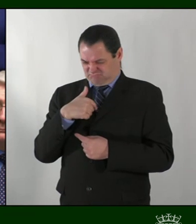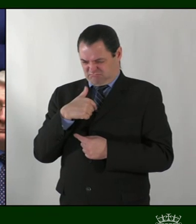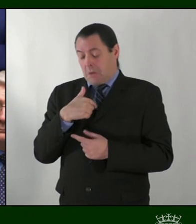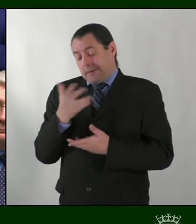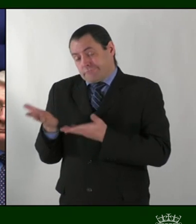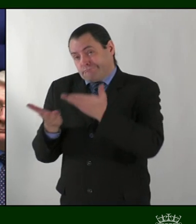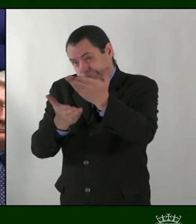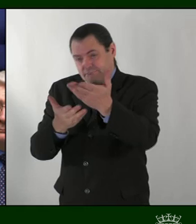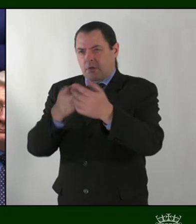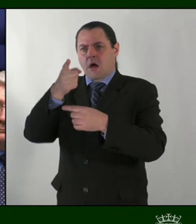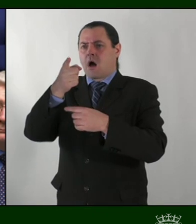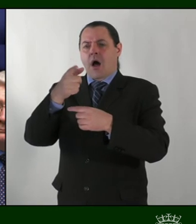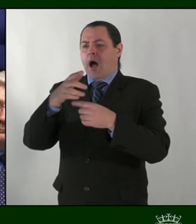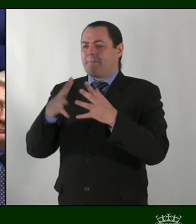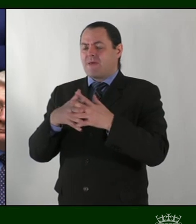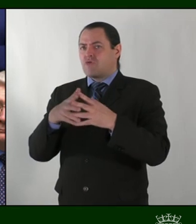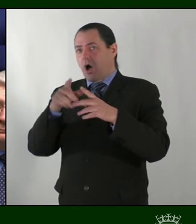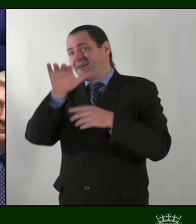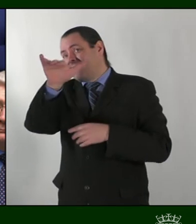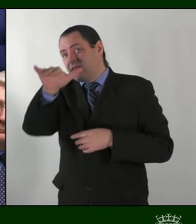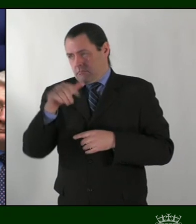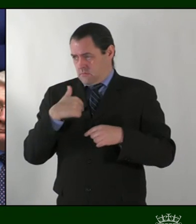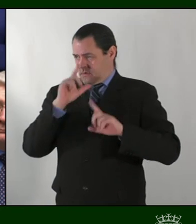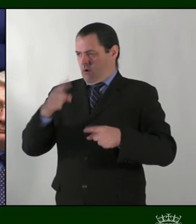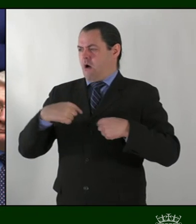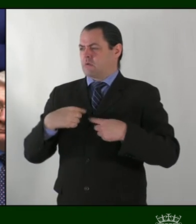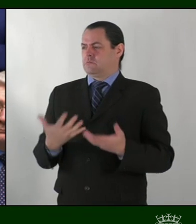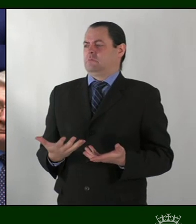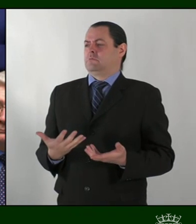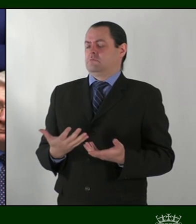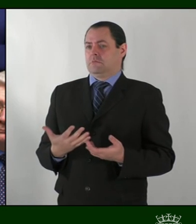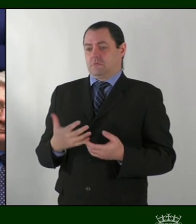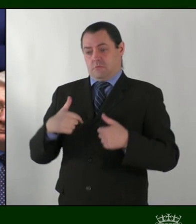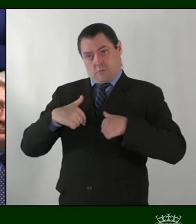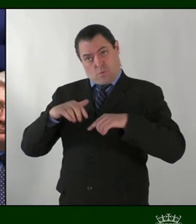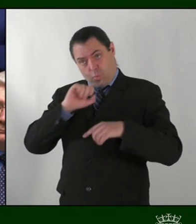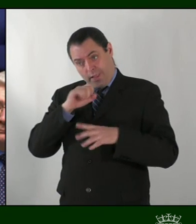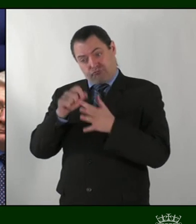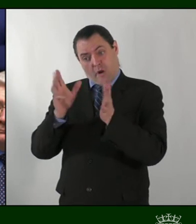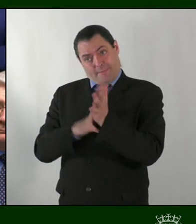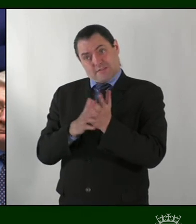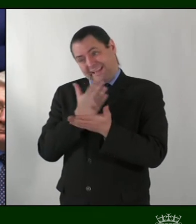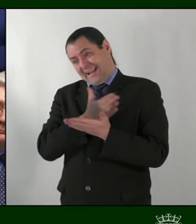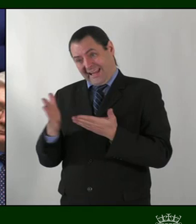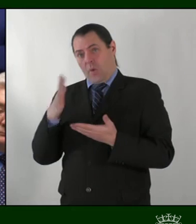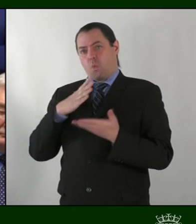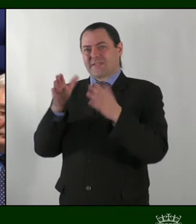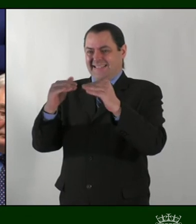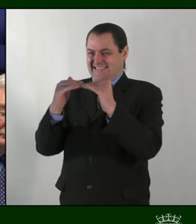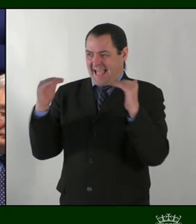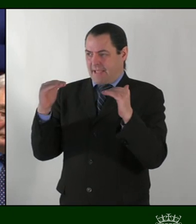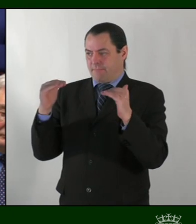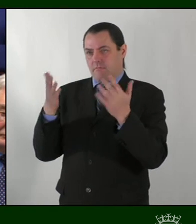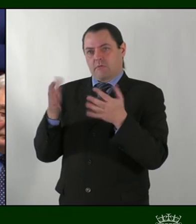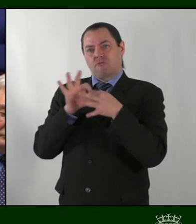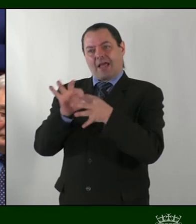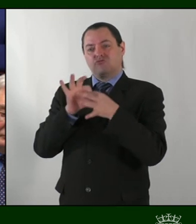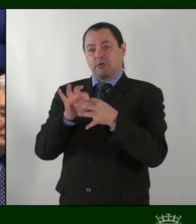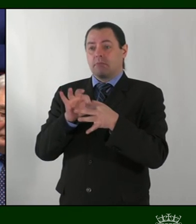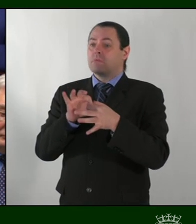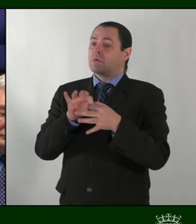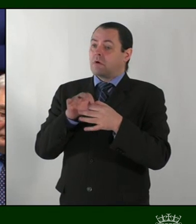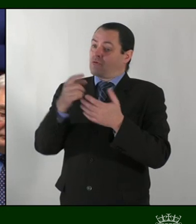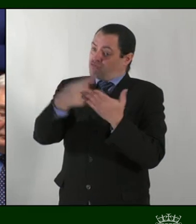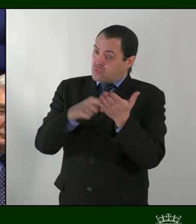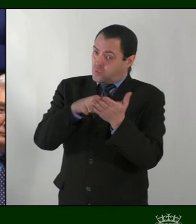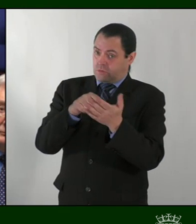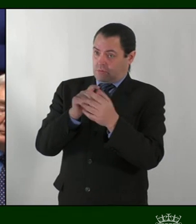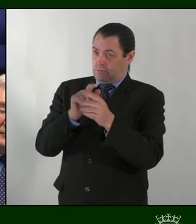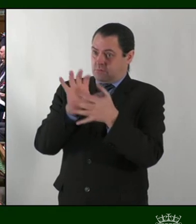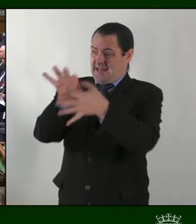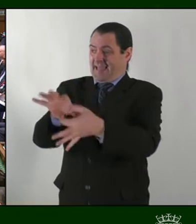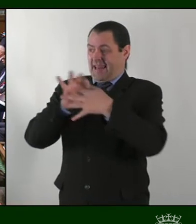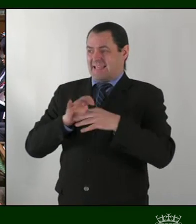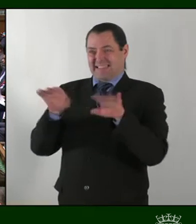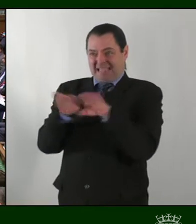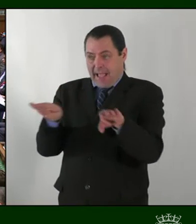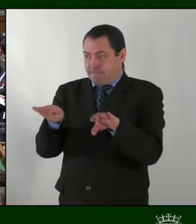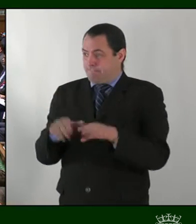While the US continues to deny justice to Harry Dunn, will the Prime Minister commit today to seeking an equal and balanced extradition relationship with the United States?